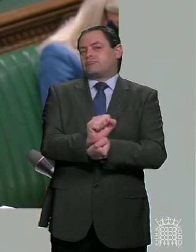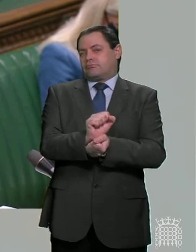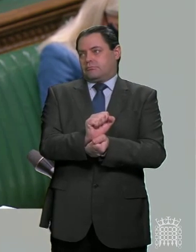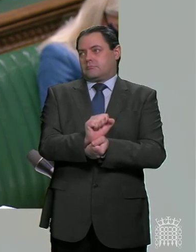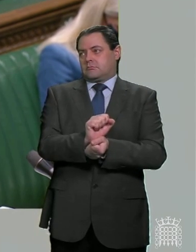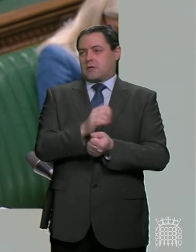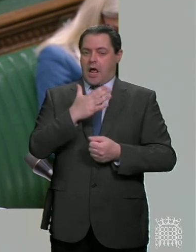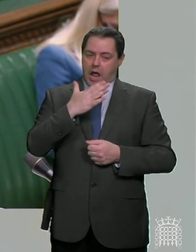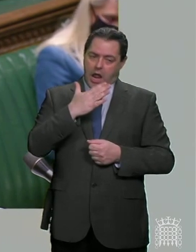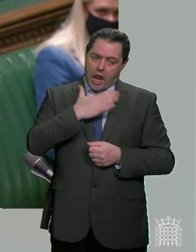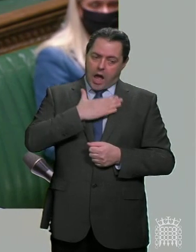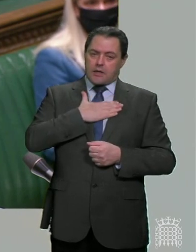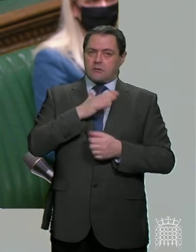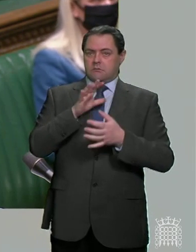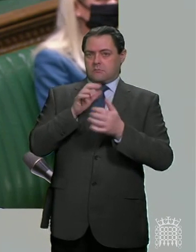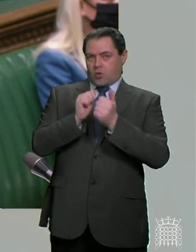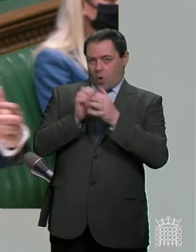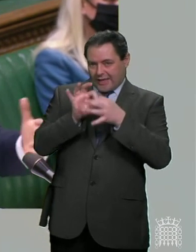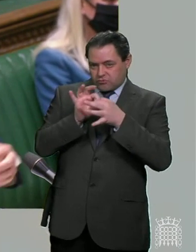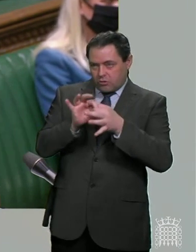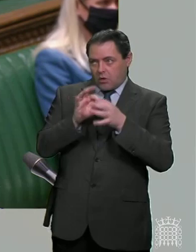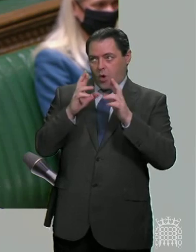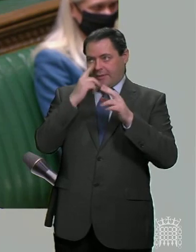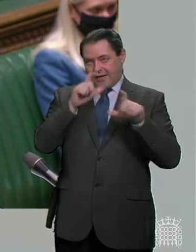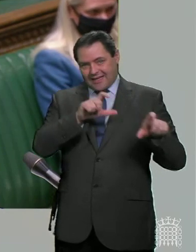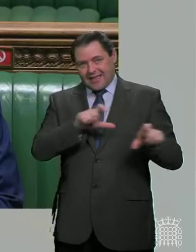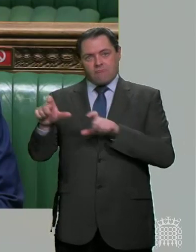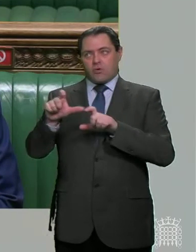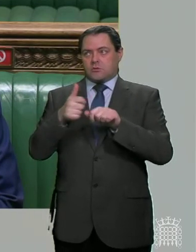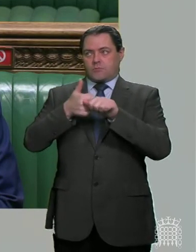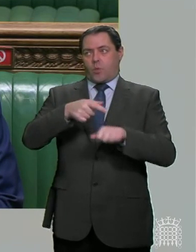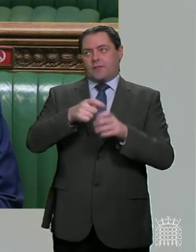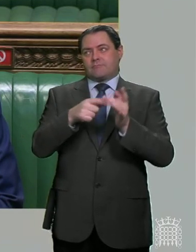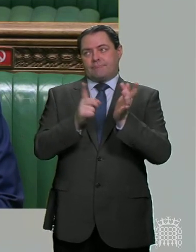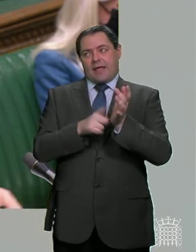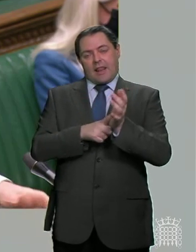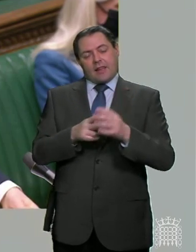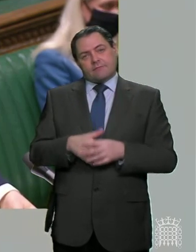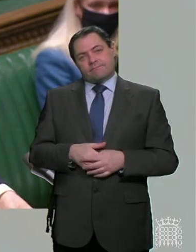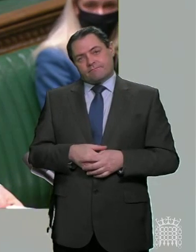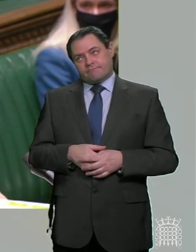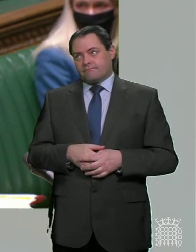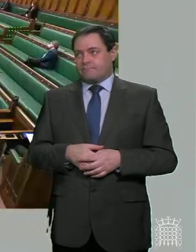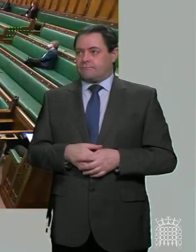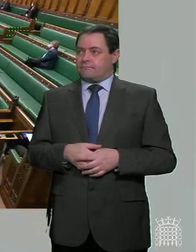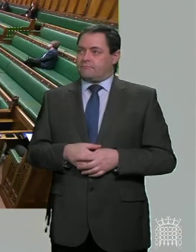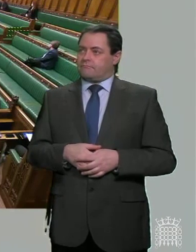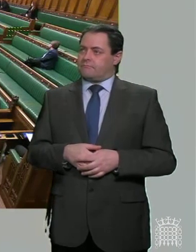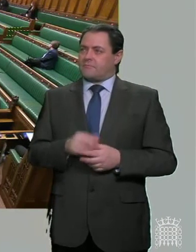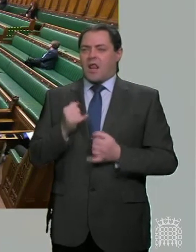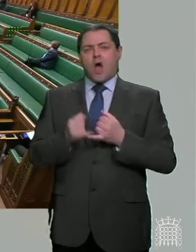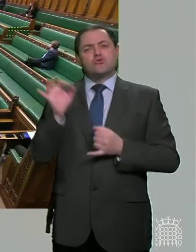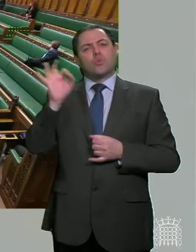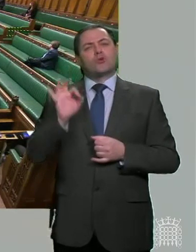I liked the collegiate spirit that we had earlier on, and I hope it can be extended to voting for the tougher sentences that we have put forward.